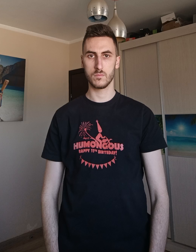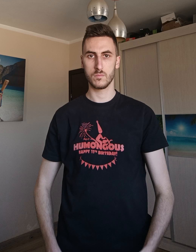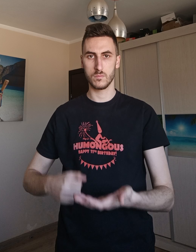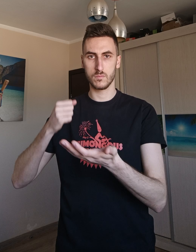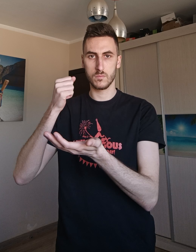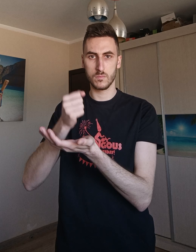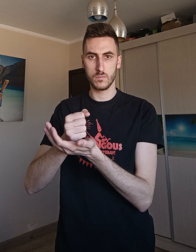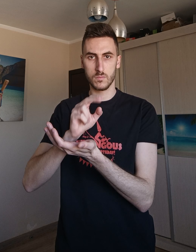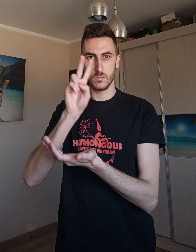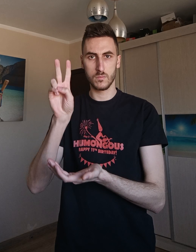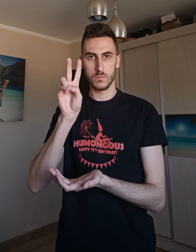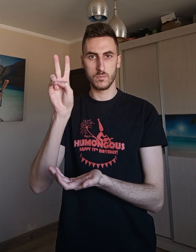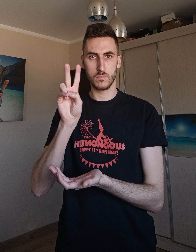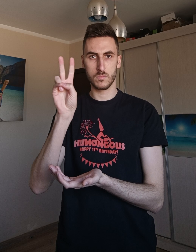תעודת זהות